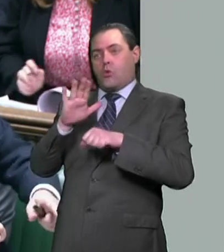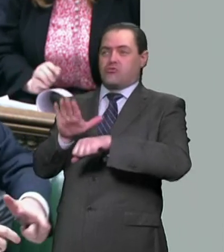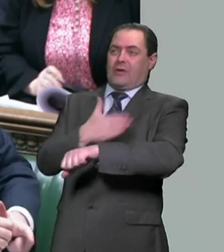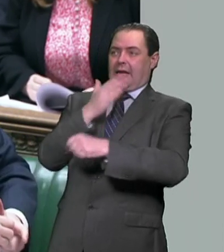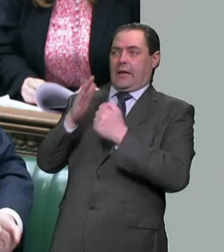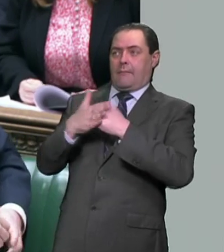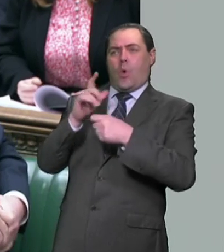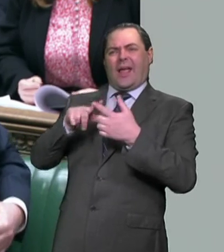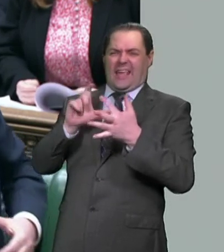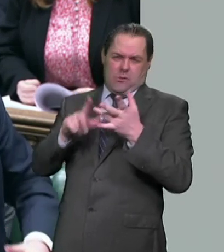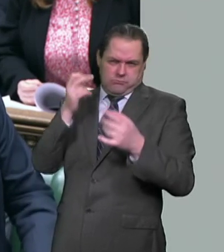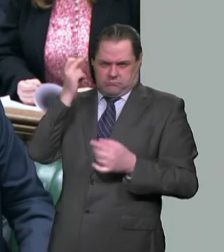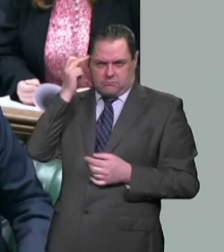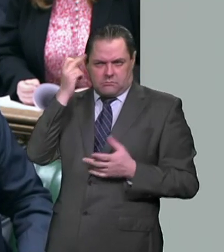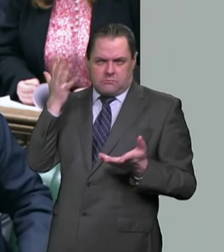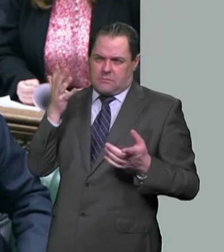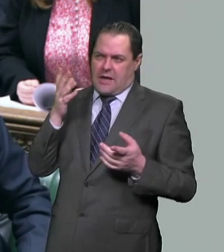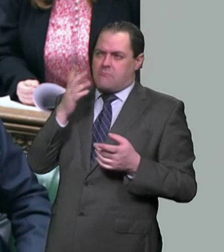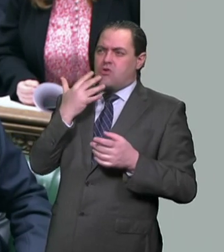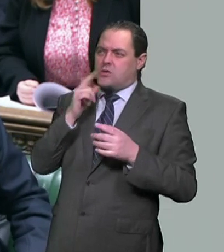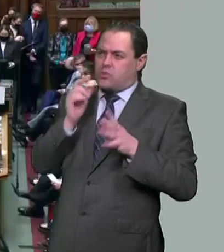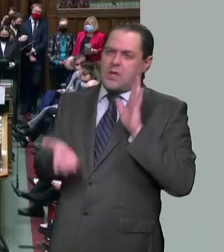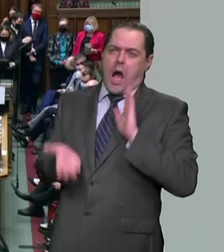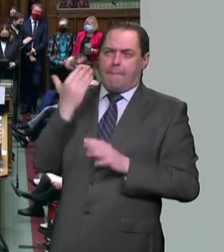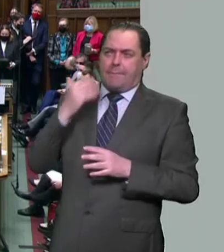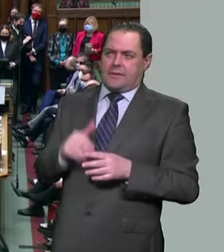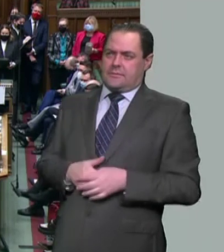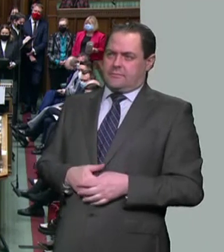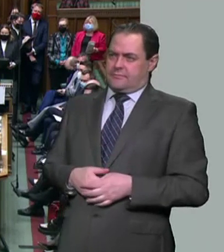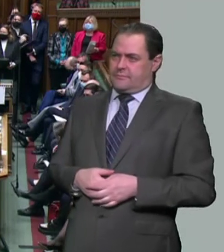It would be totally ridiculous, and it would raise prices for consumers.